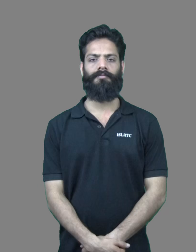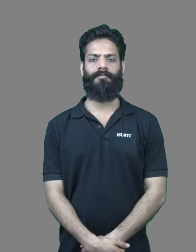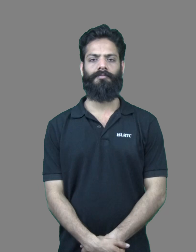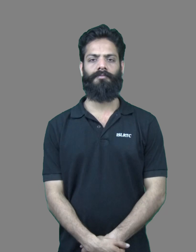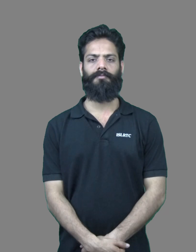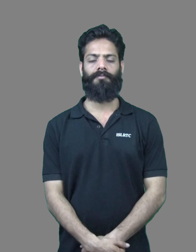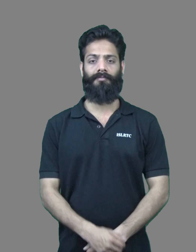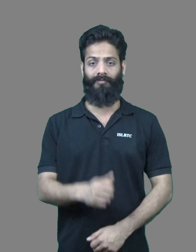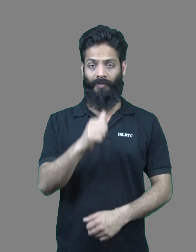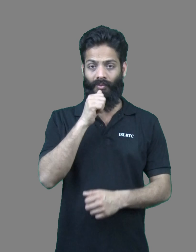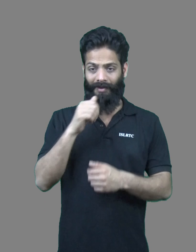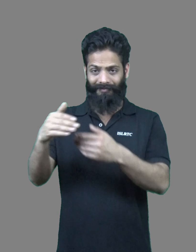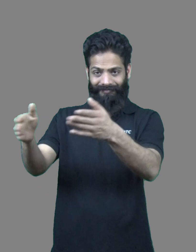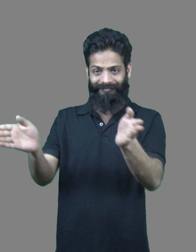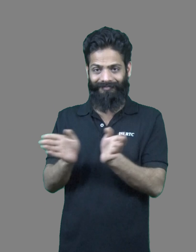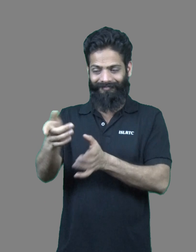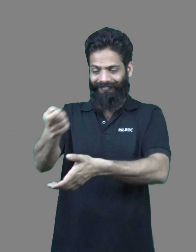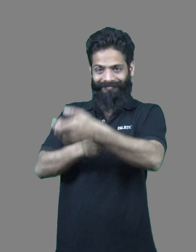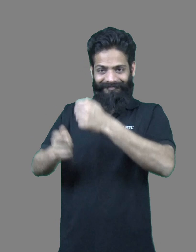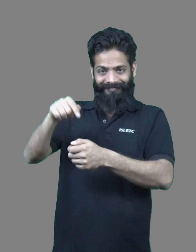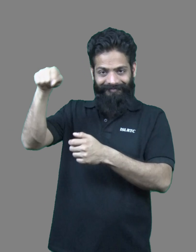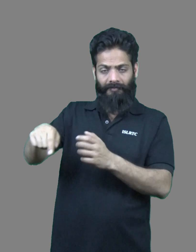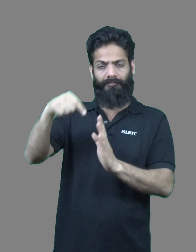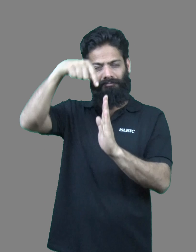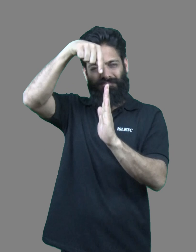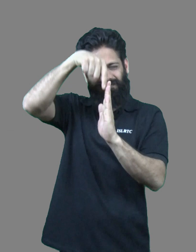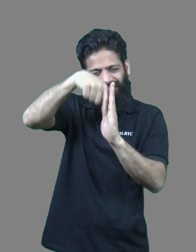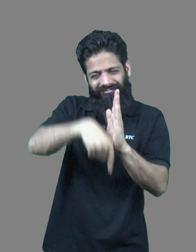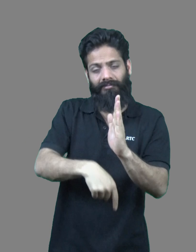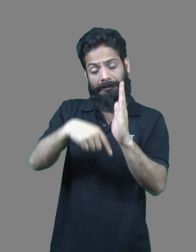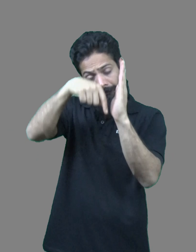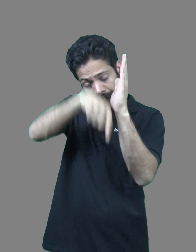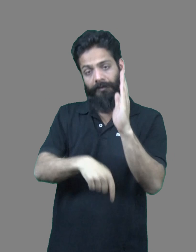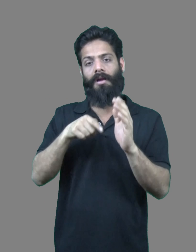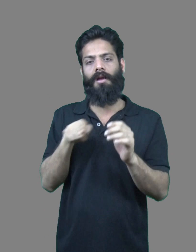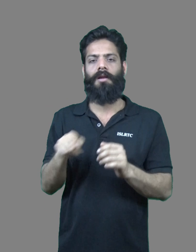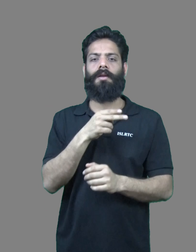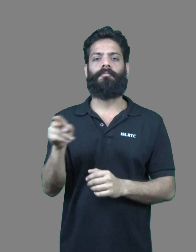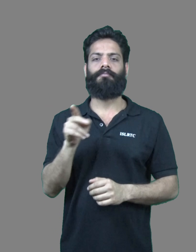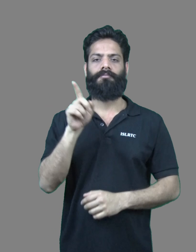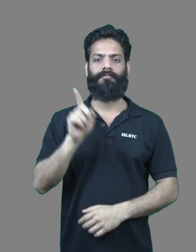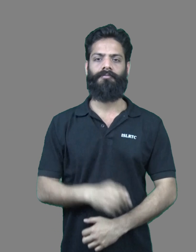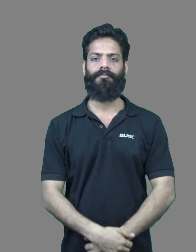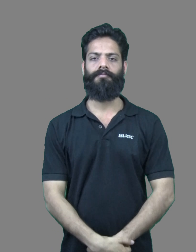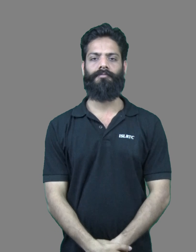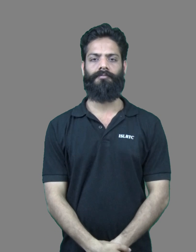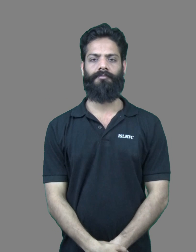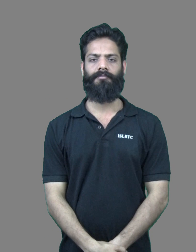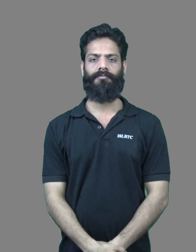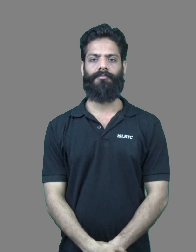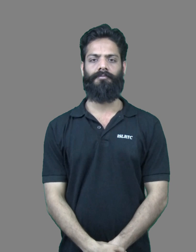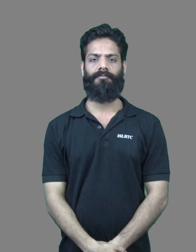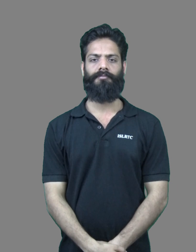Artesian Well